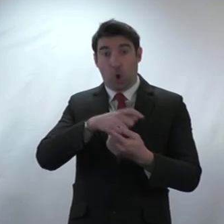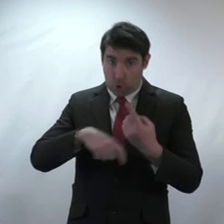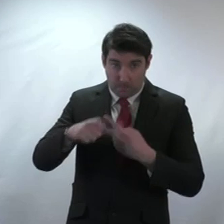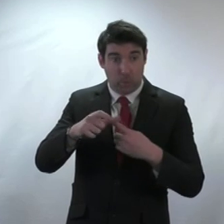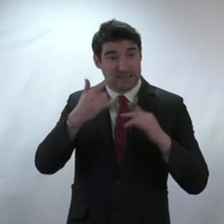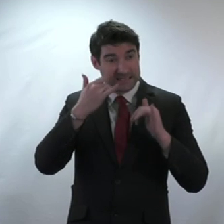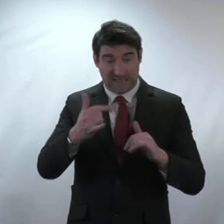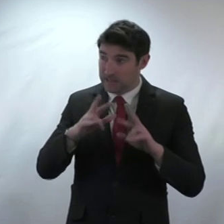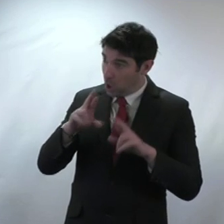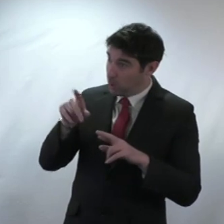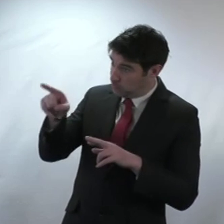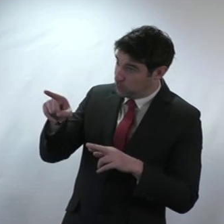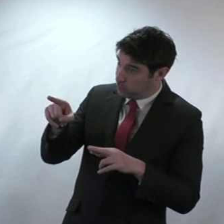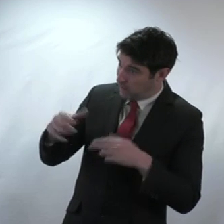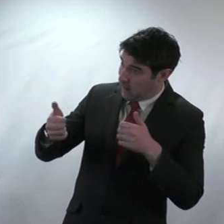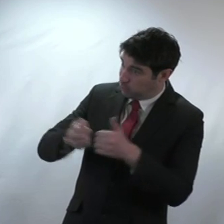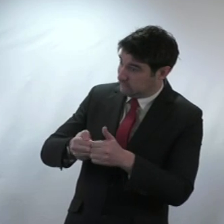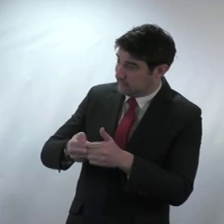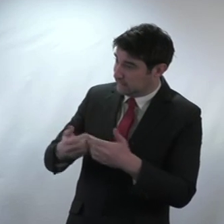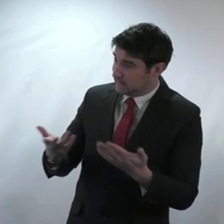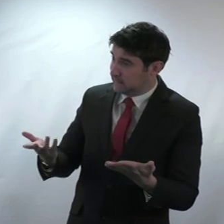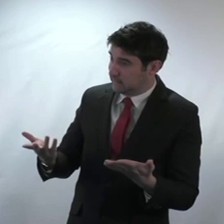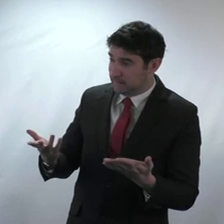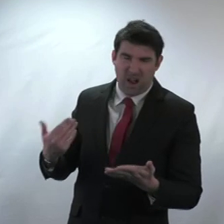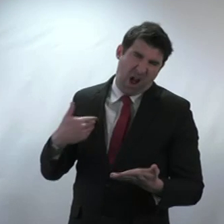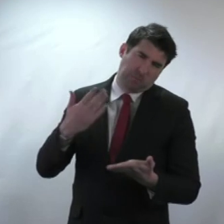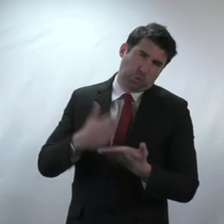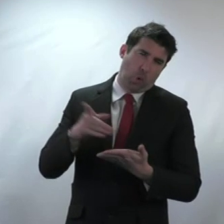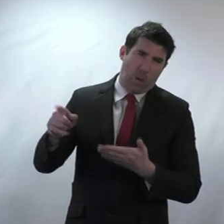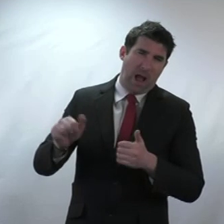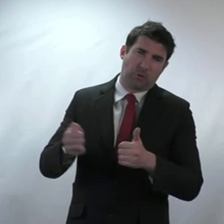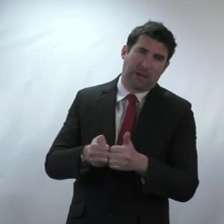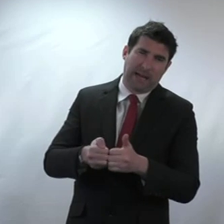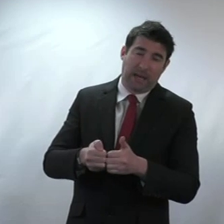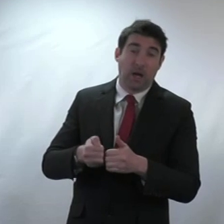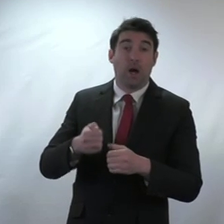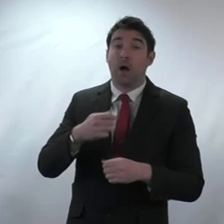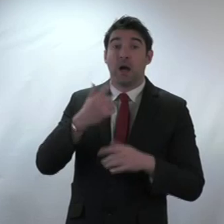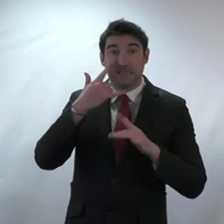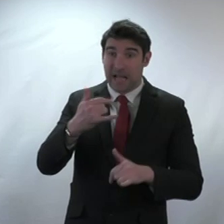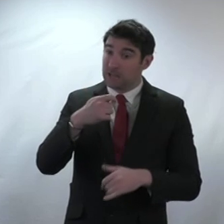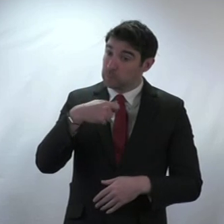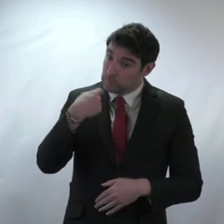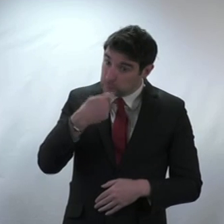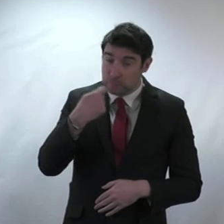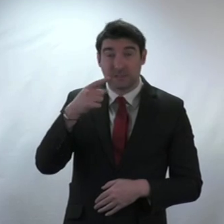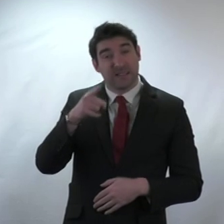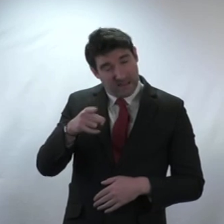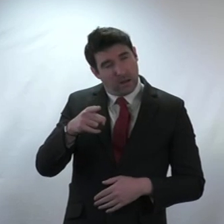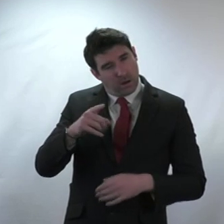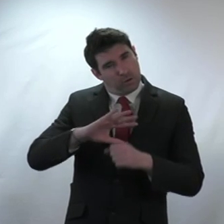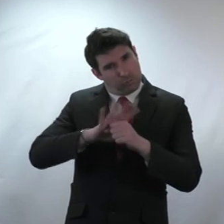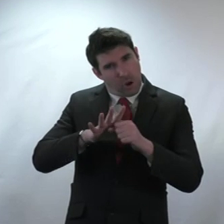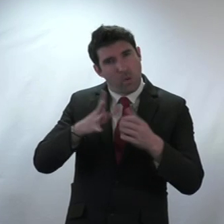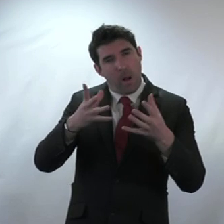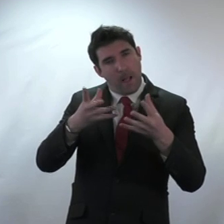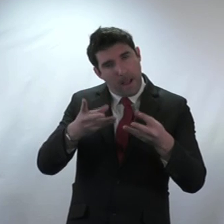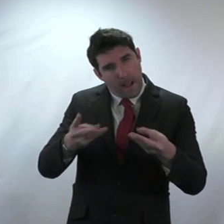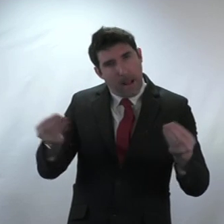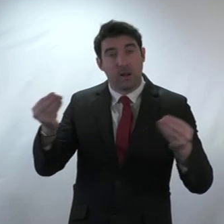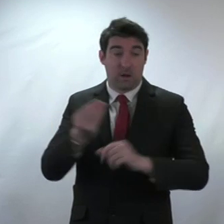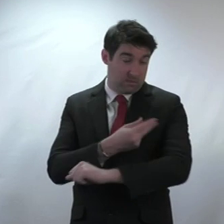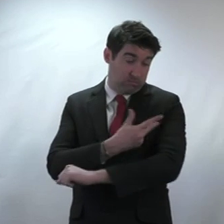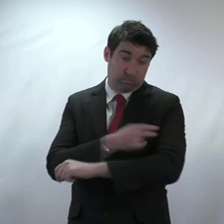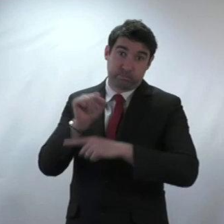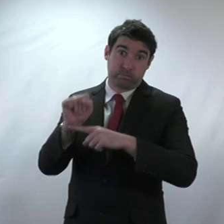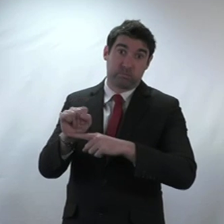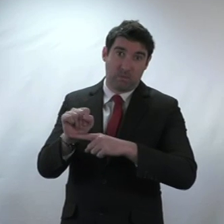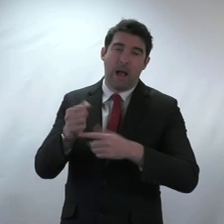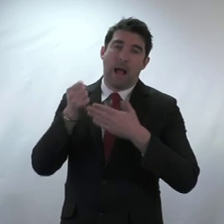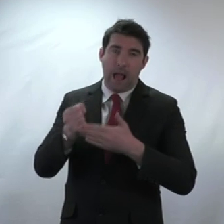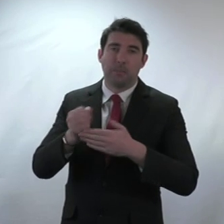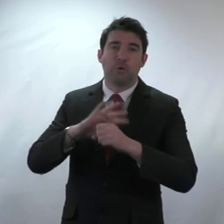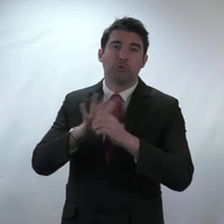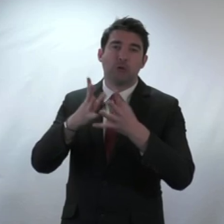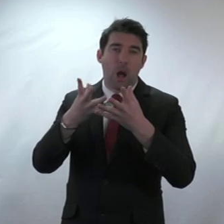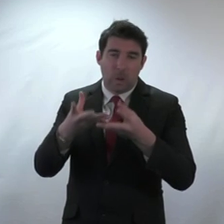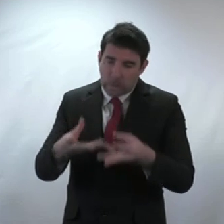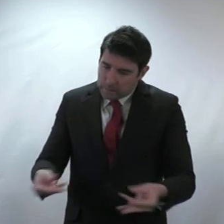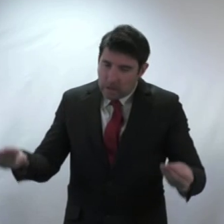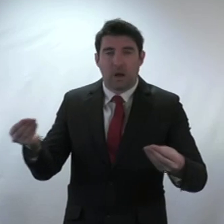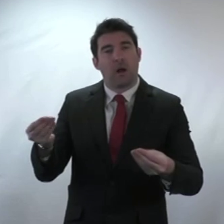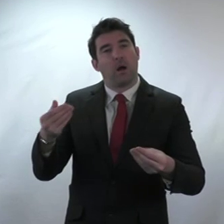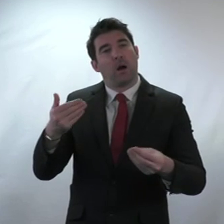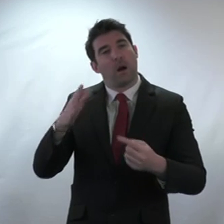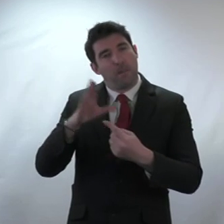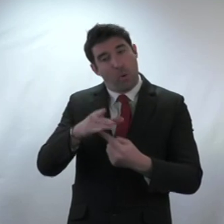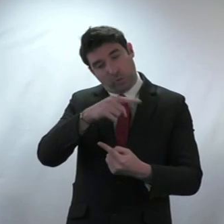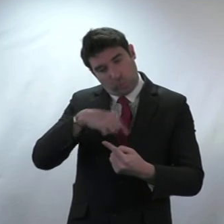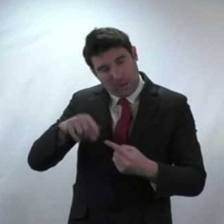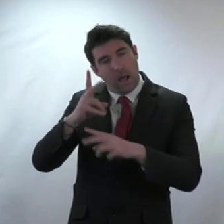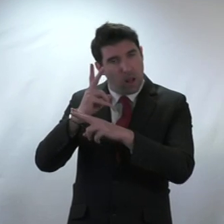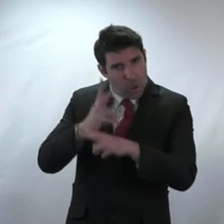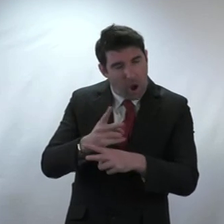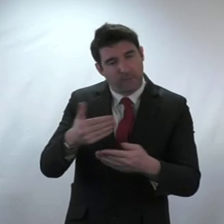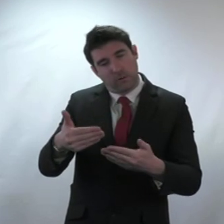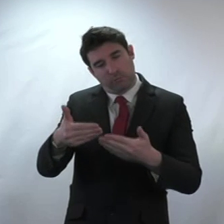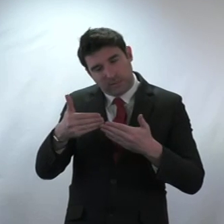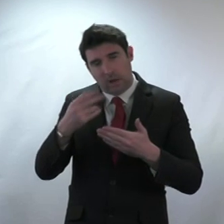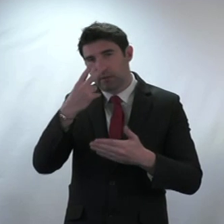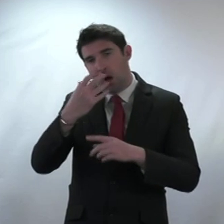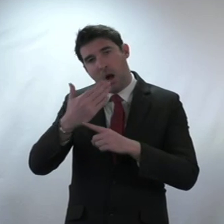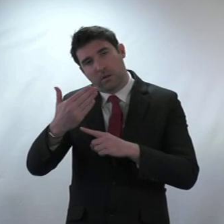Lady supports in her neighbourhood, in order to drive the virus down, allow the vaccine time really to kick in, and protect our elderly and vulnerable so that we can all move forward together as a society.